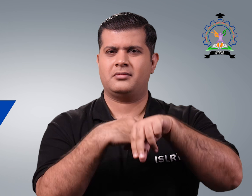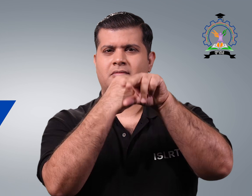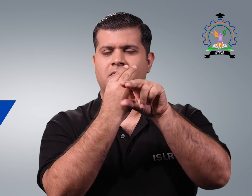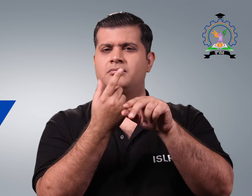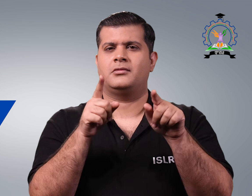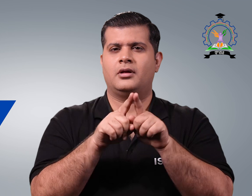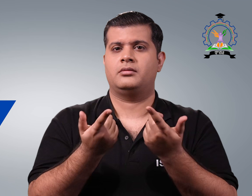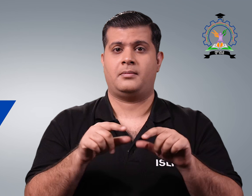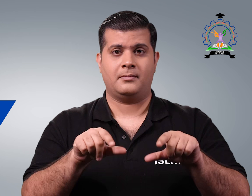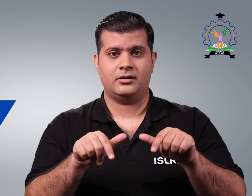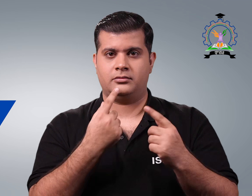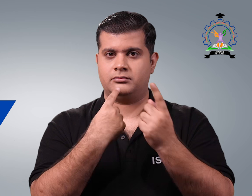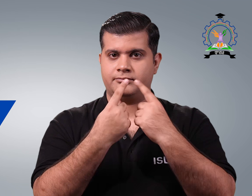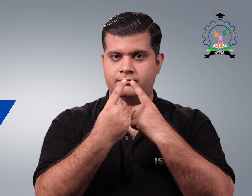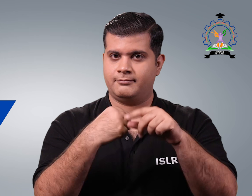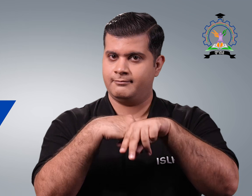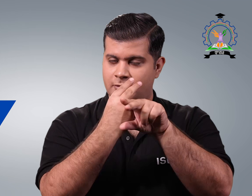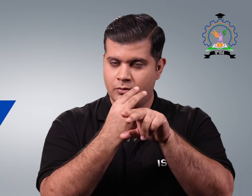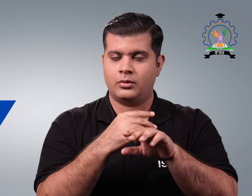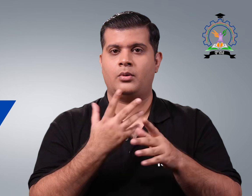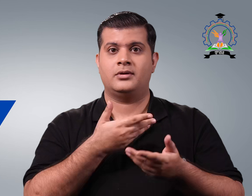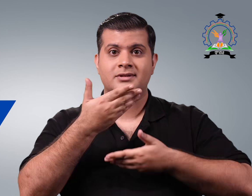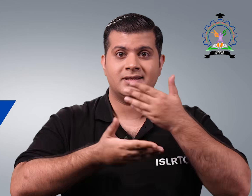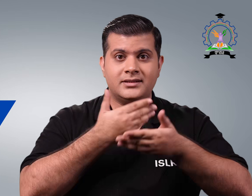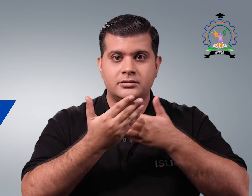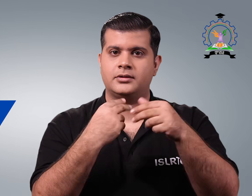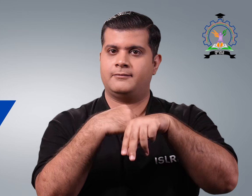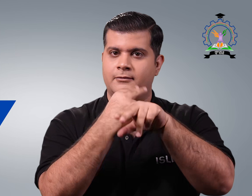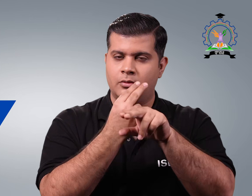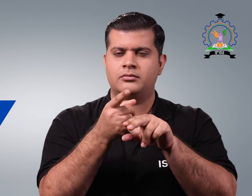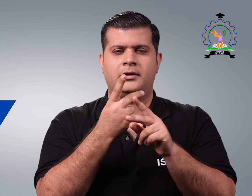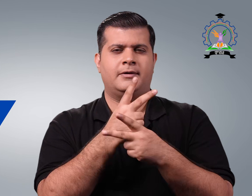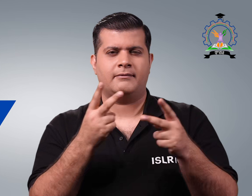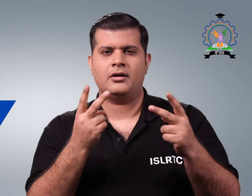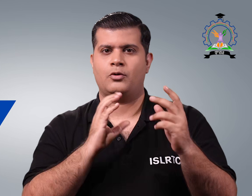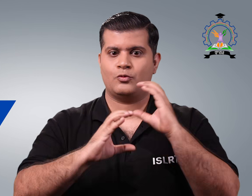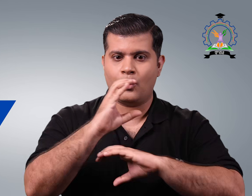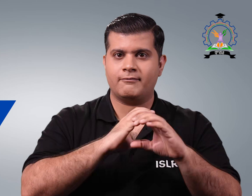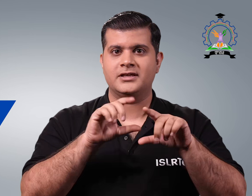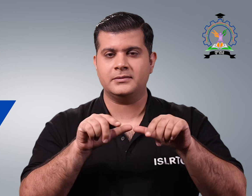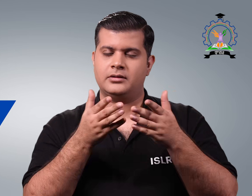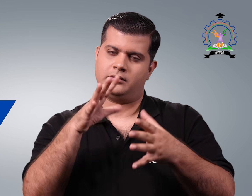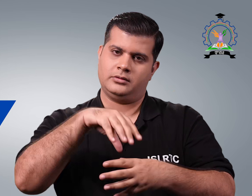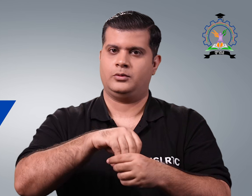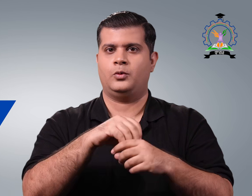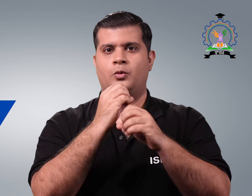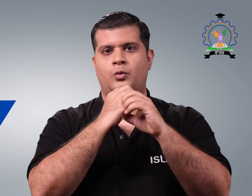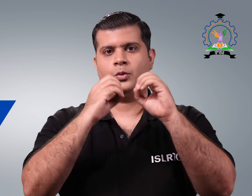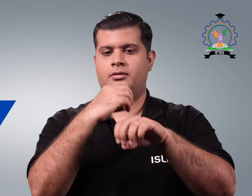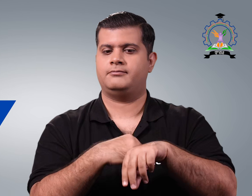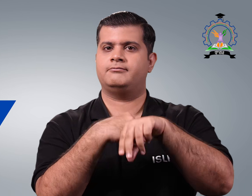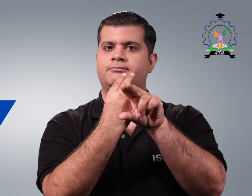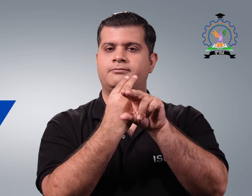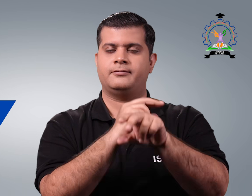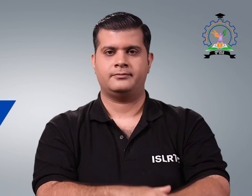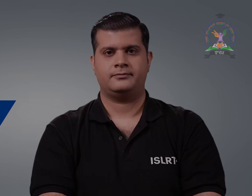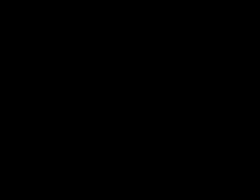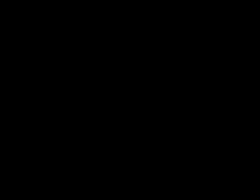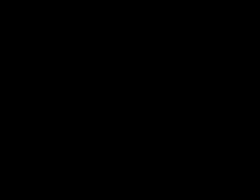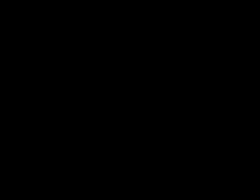Google Meet is a video conferencing platform used for education, meetings, etc.